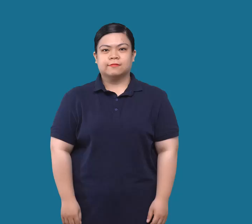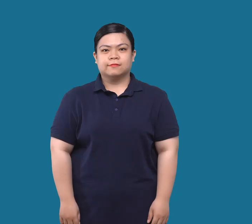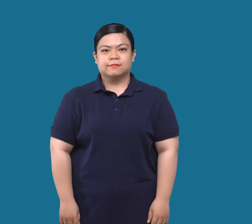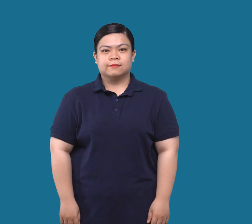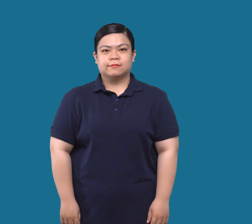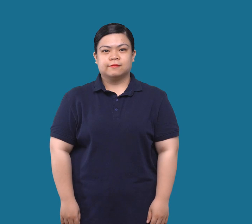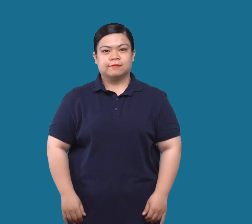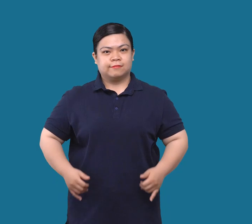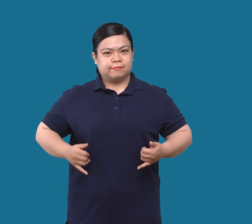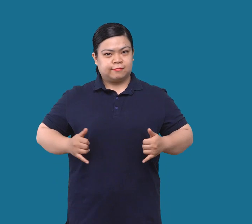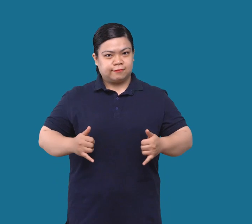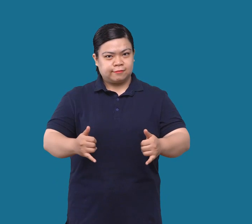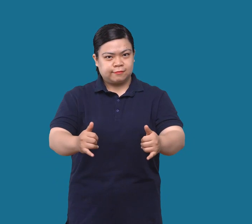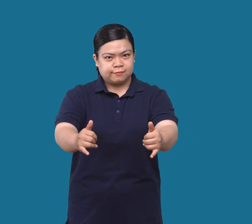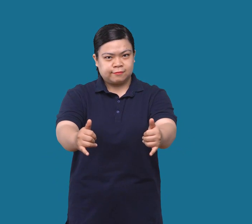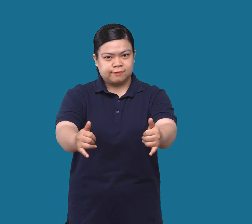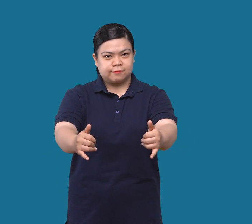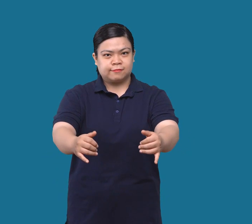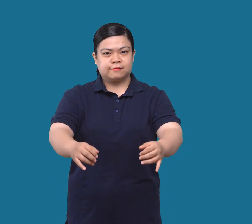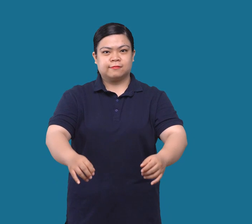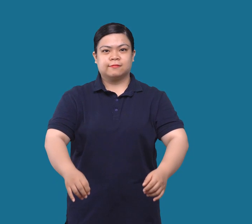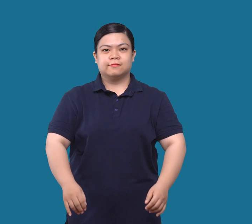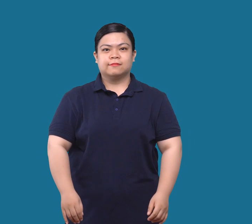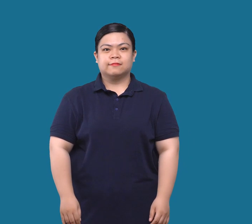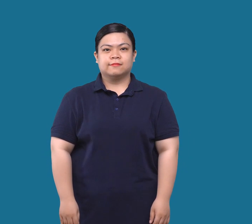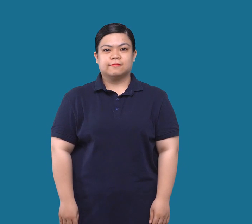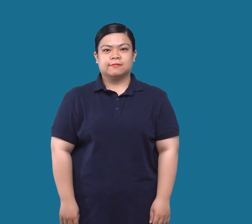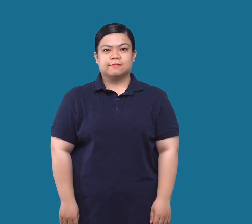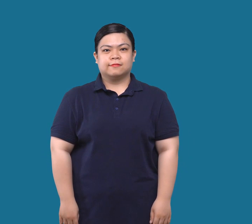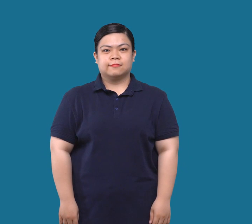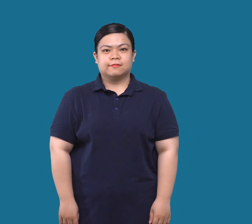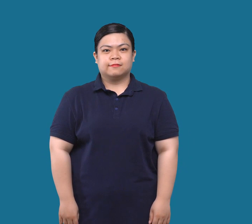nông thôn